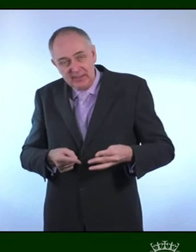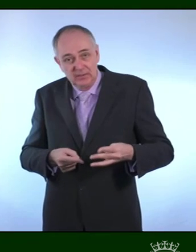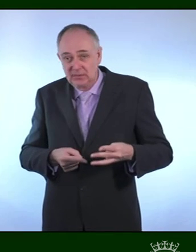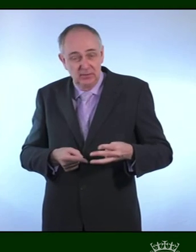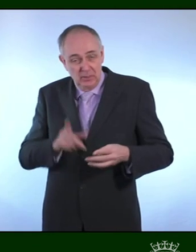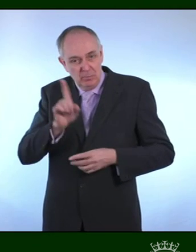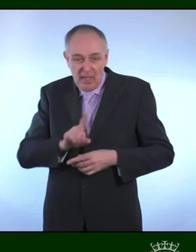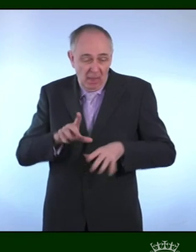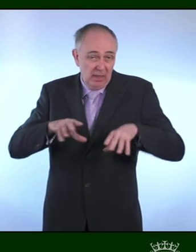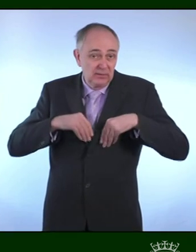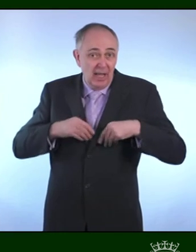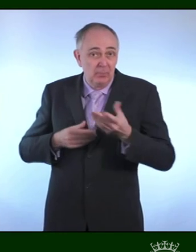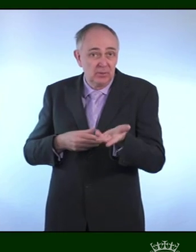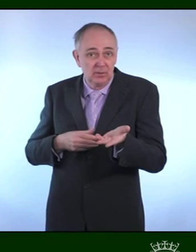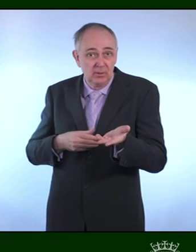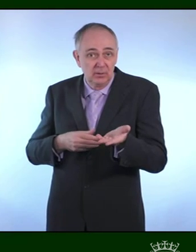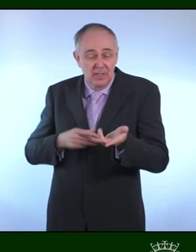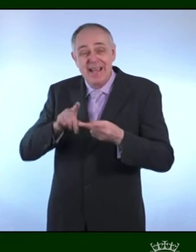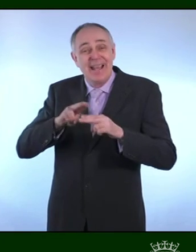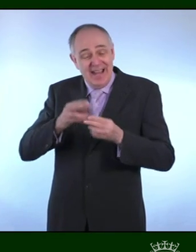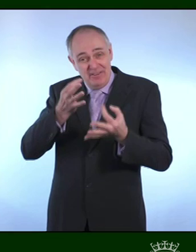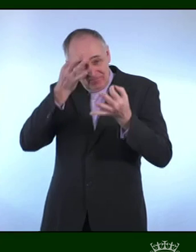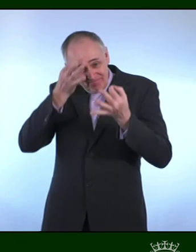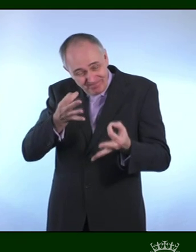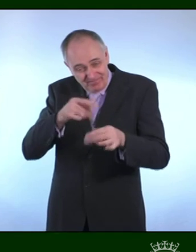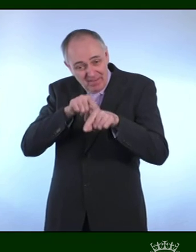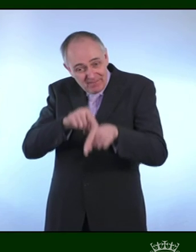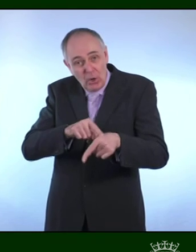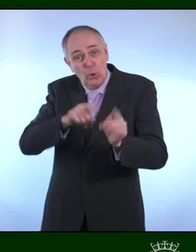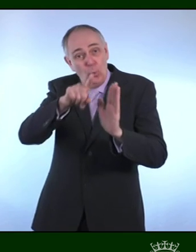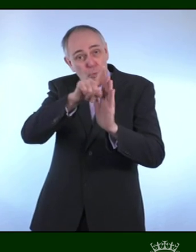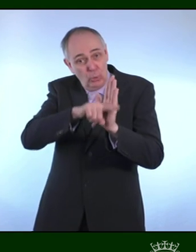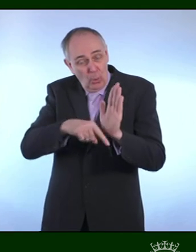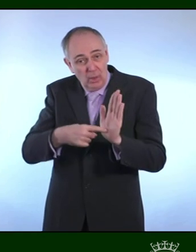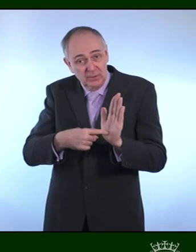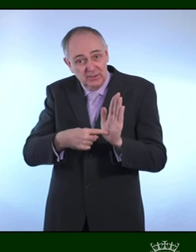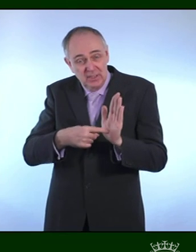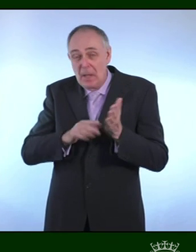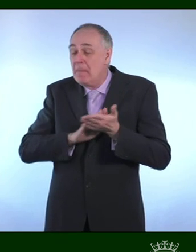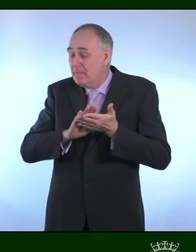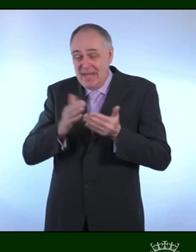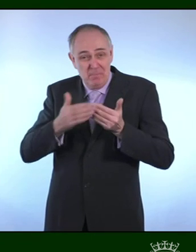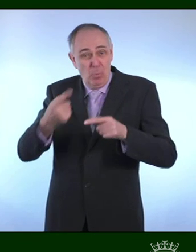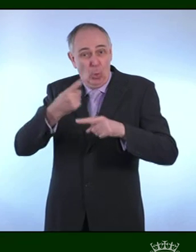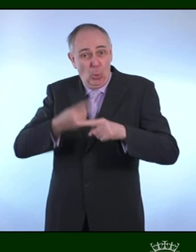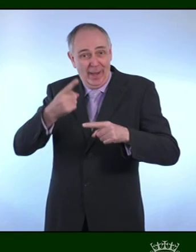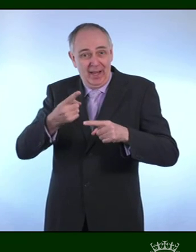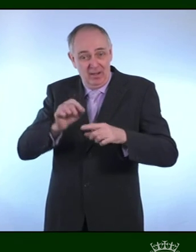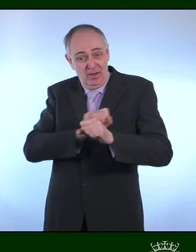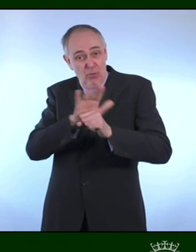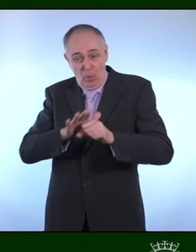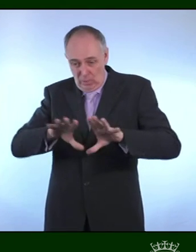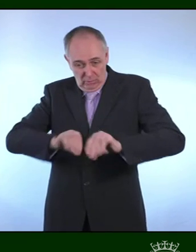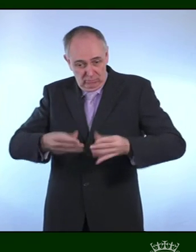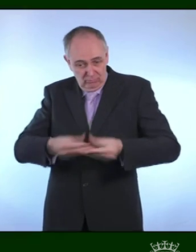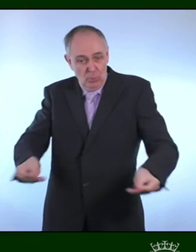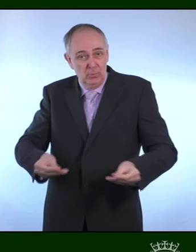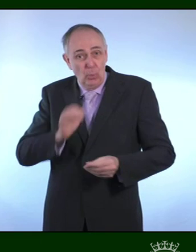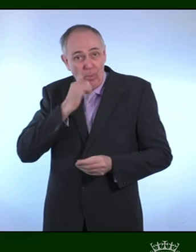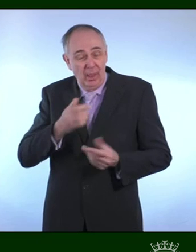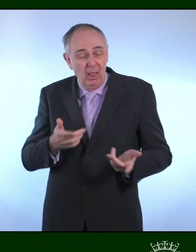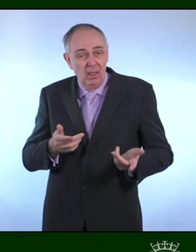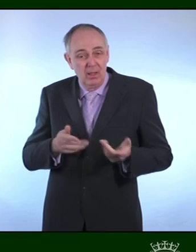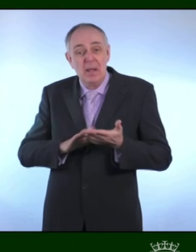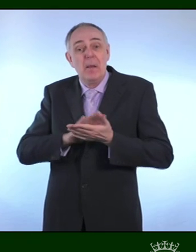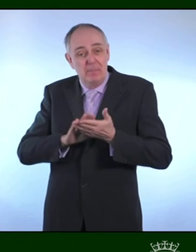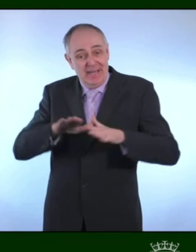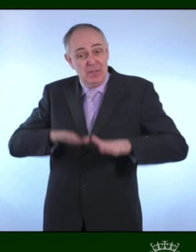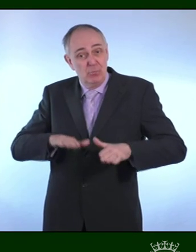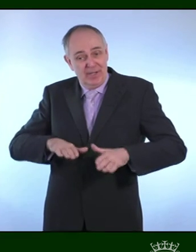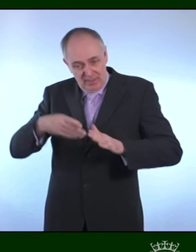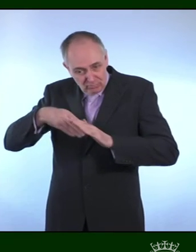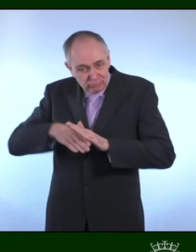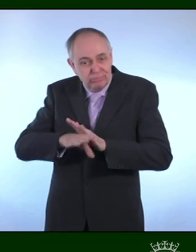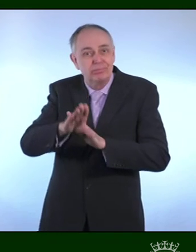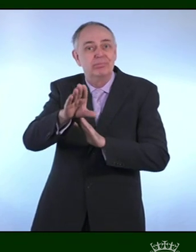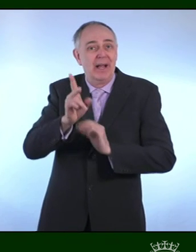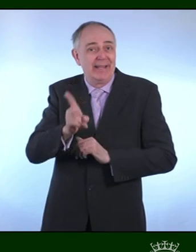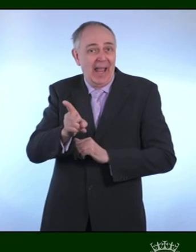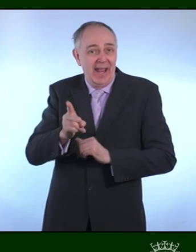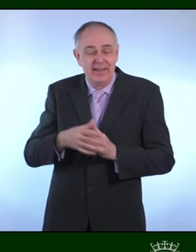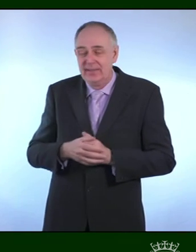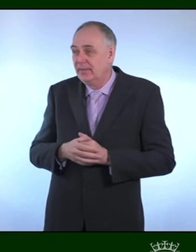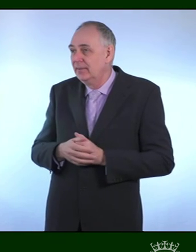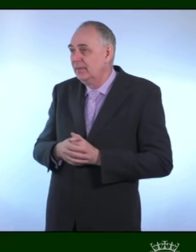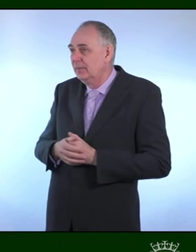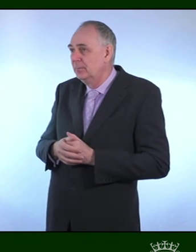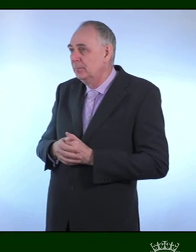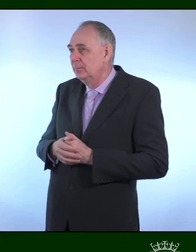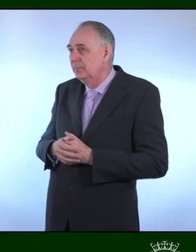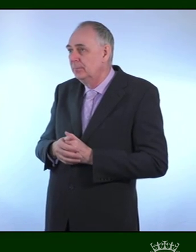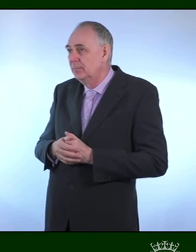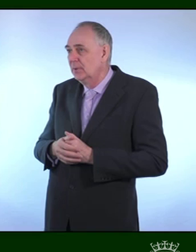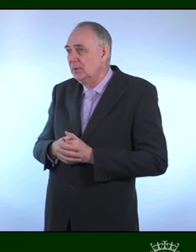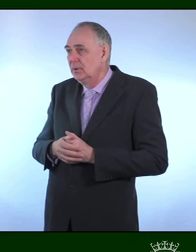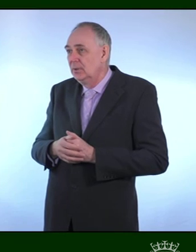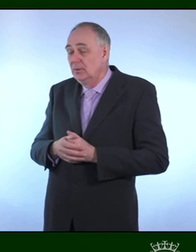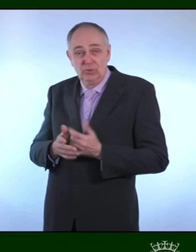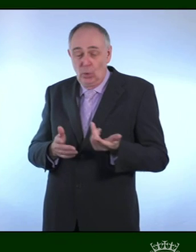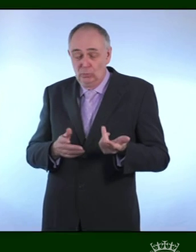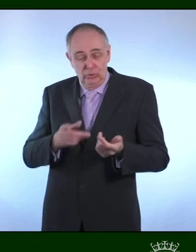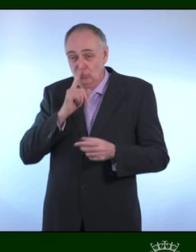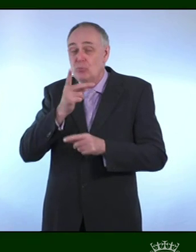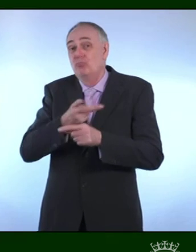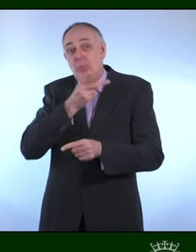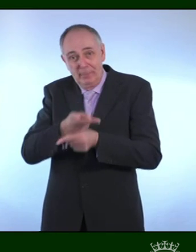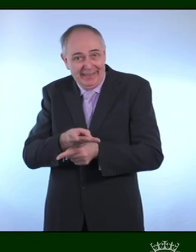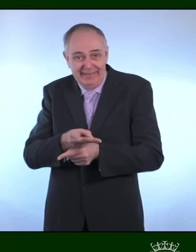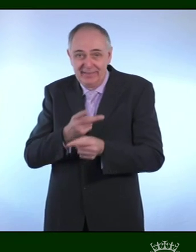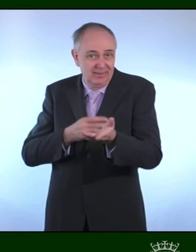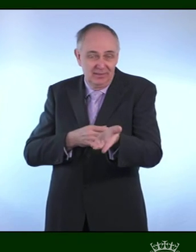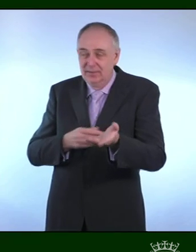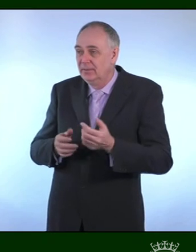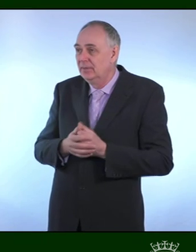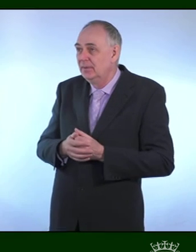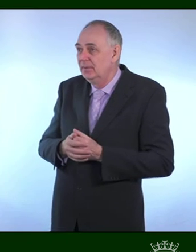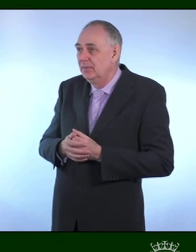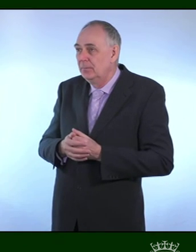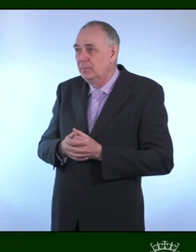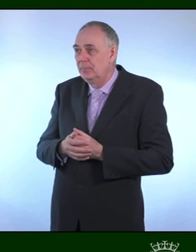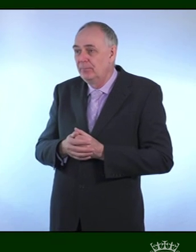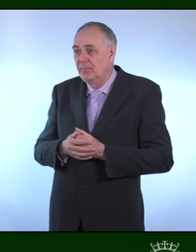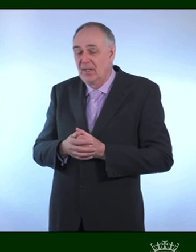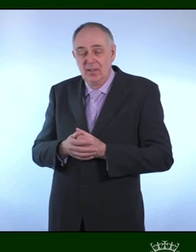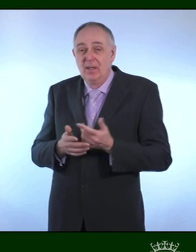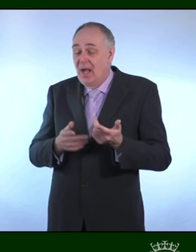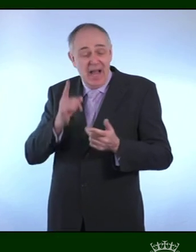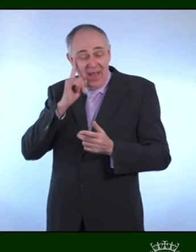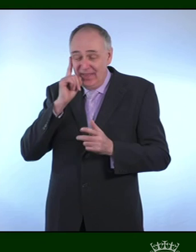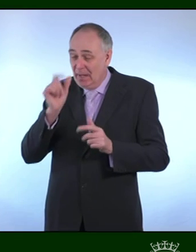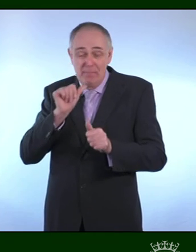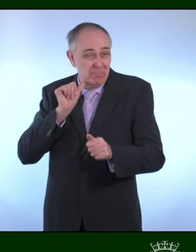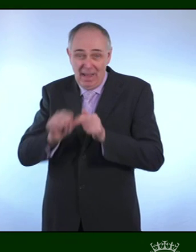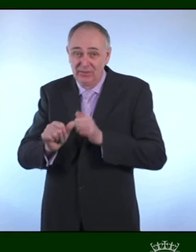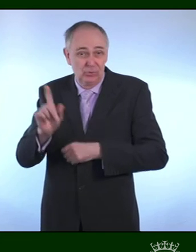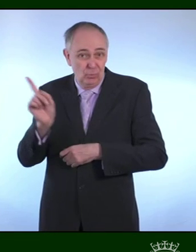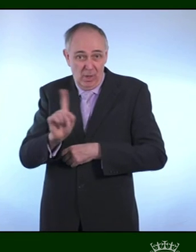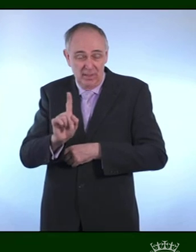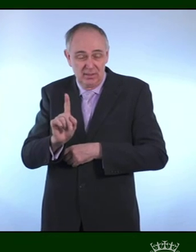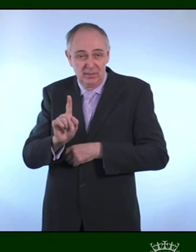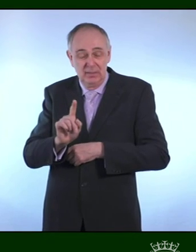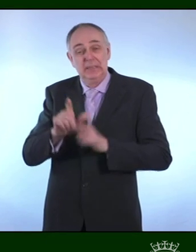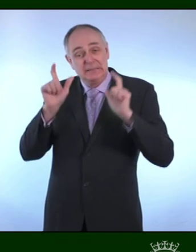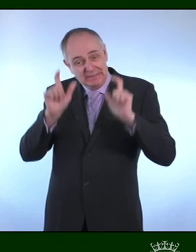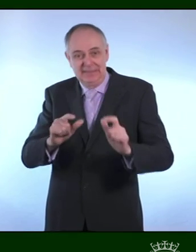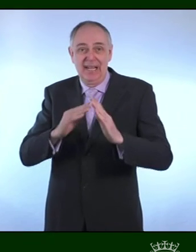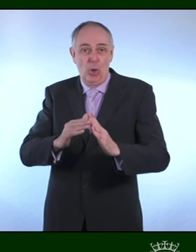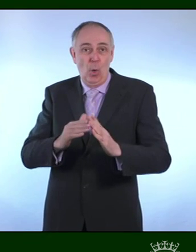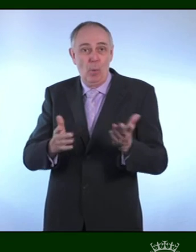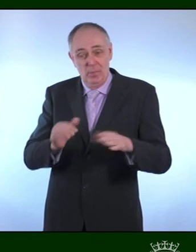more strictly we obey the measures we have put in place, the swifter and more surely this country will come back from the current crisis and the better we will recover, so I repeat my message in case the right honourable Gentleman would like to hear it one more time: the best thing we can do is stay at